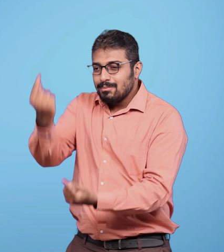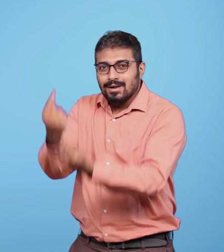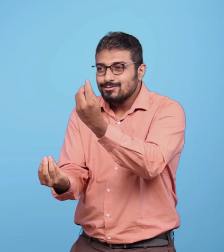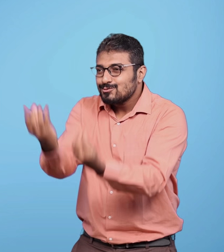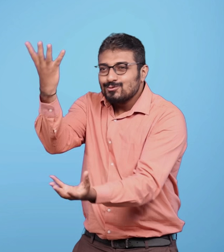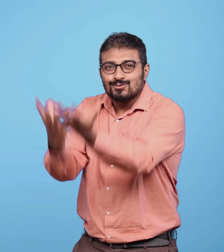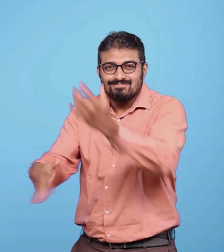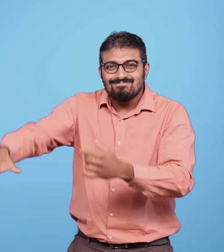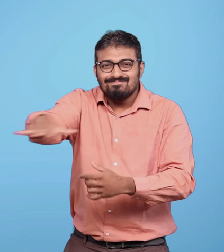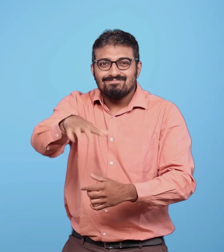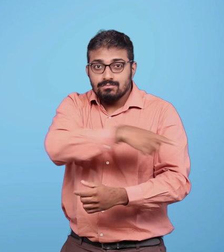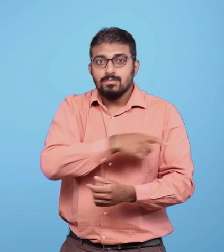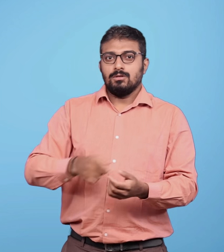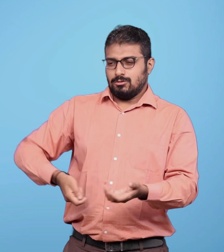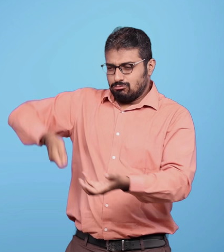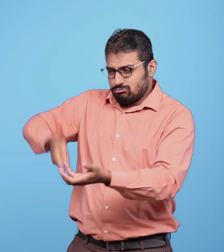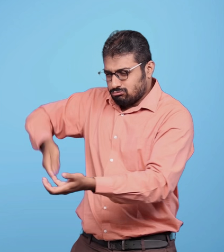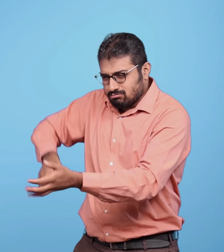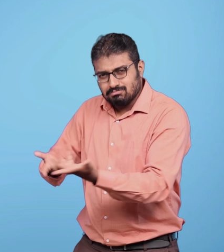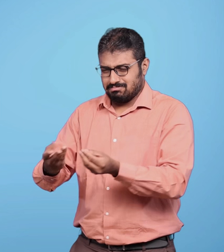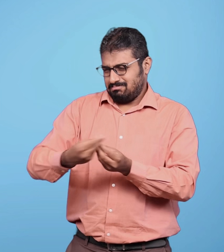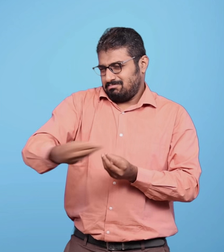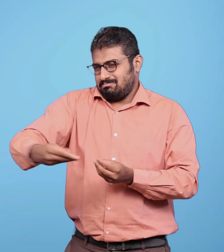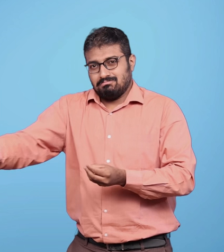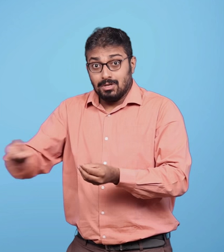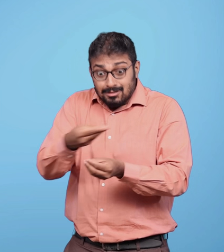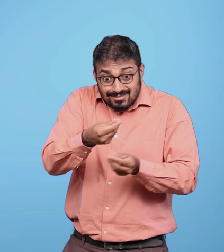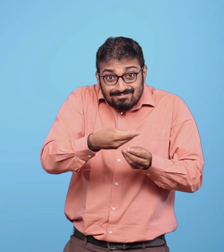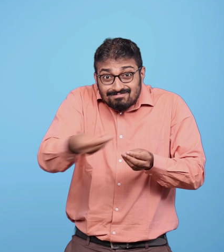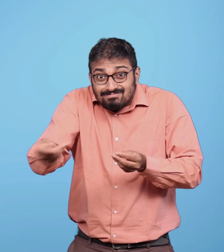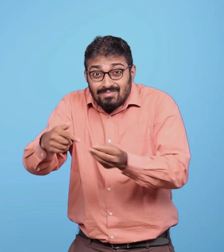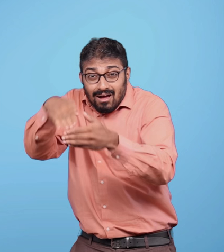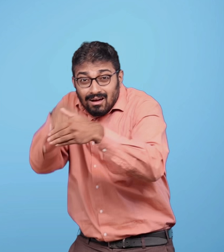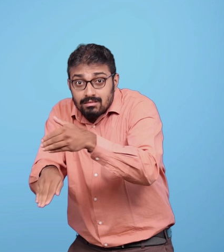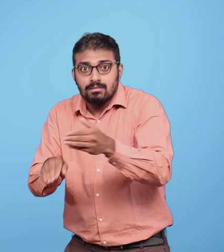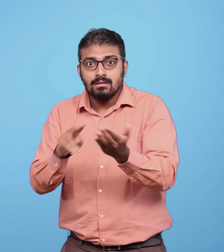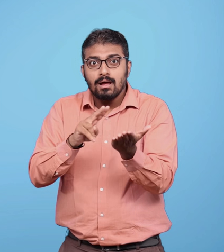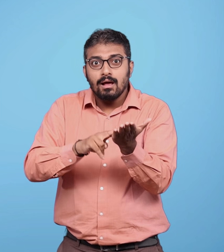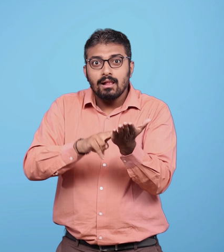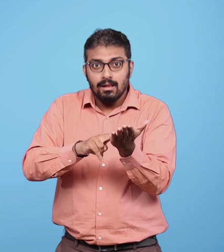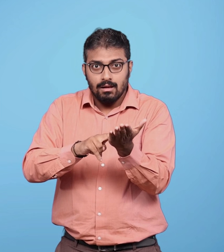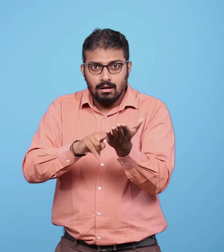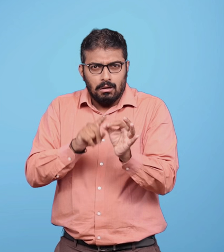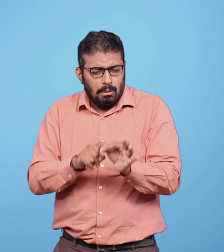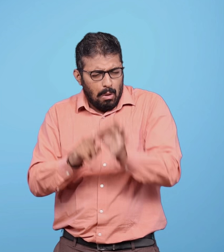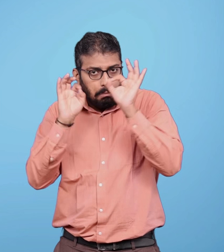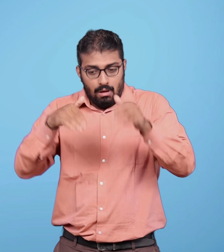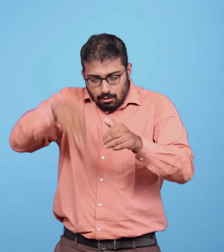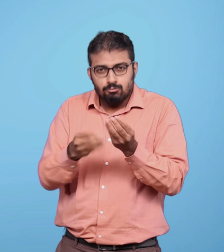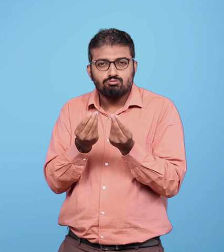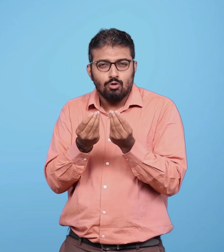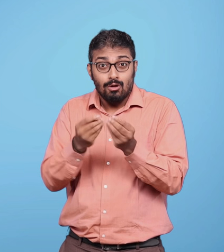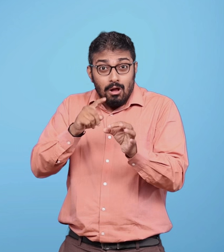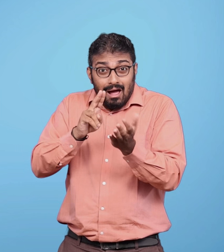the soil to help plants absorb more nitrogen and thus grow better.